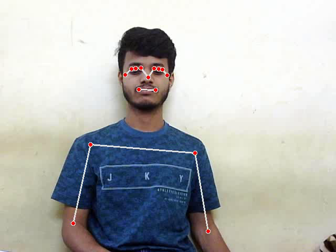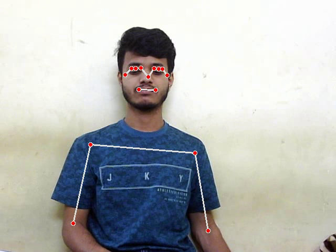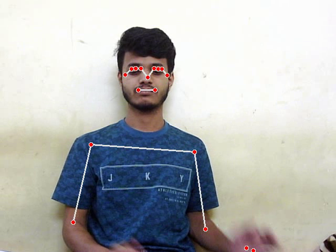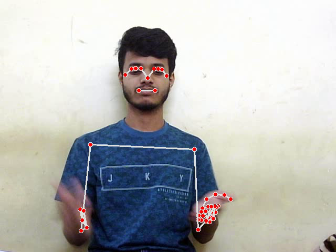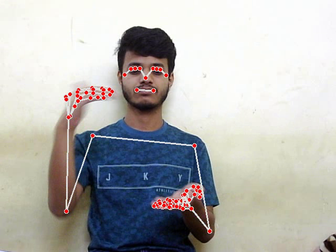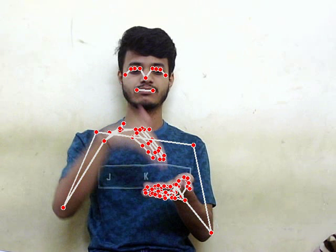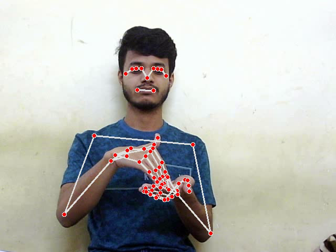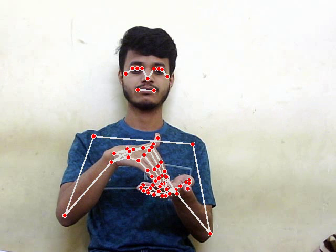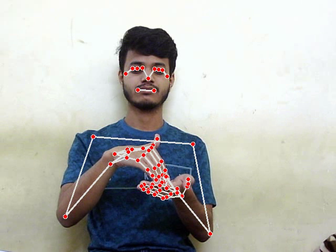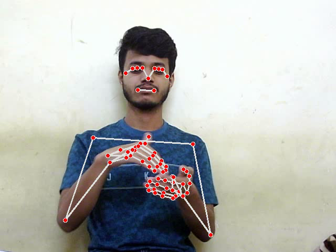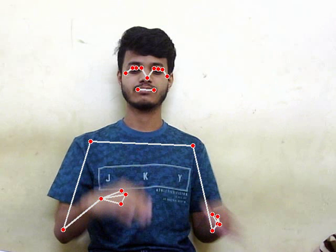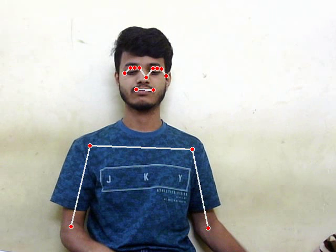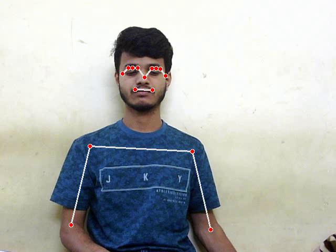again